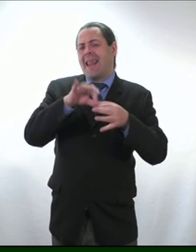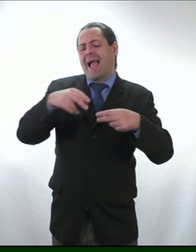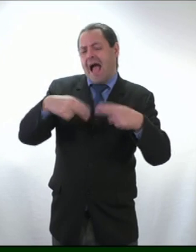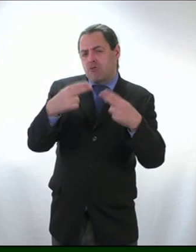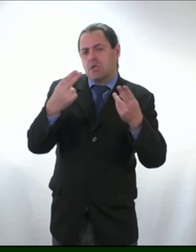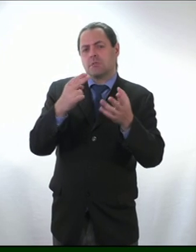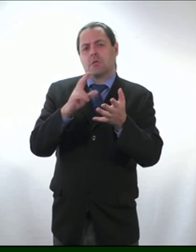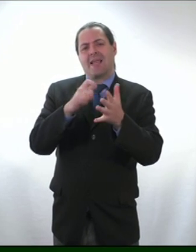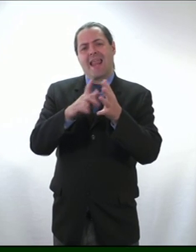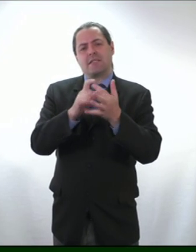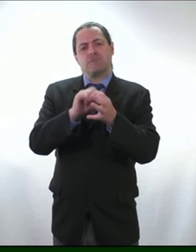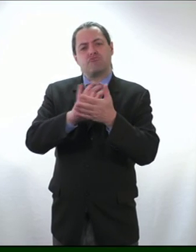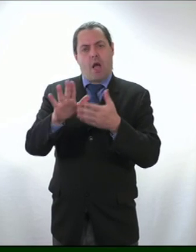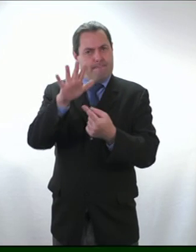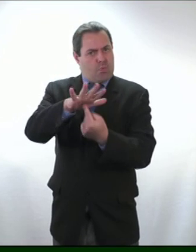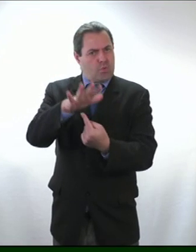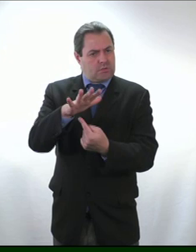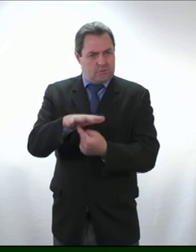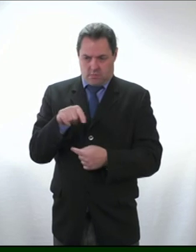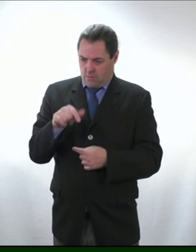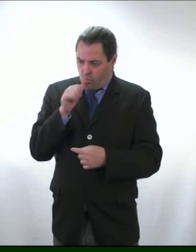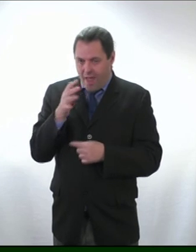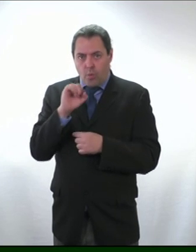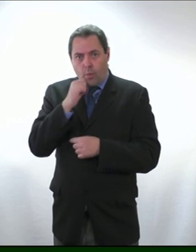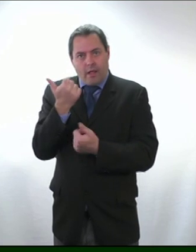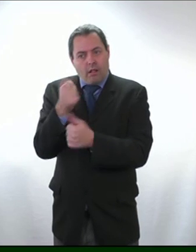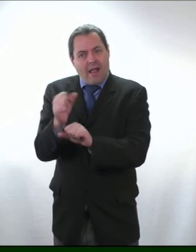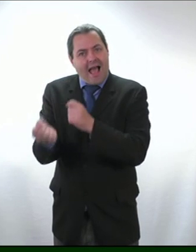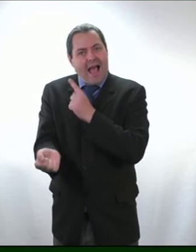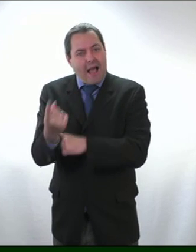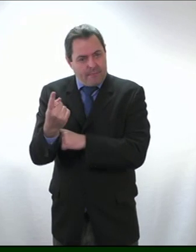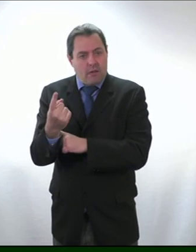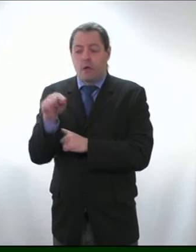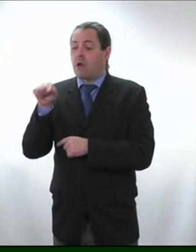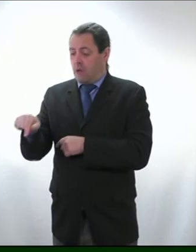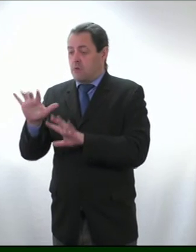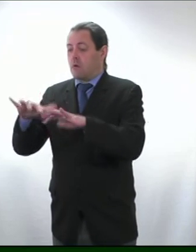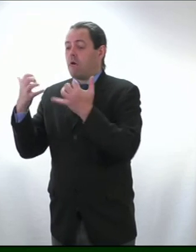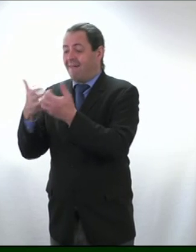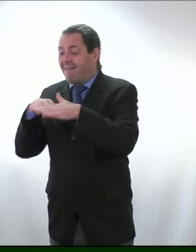Could he tell the House when that package will be coming forward, and will it include the conference and exhibition industry?